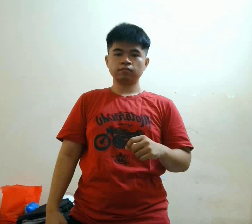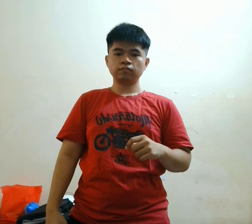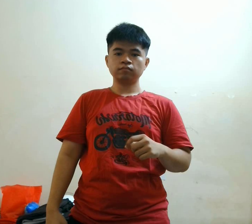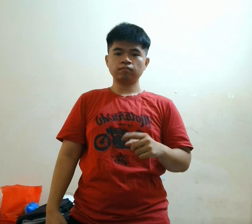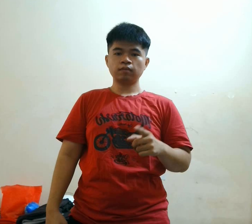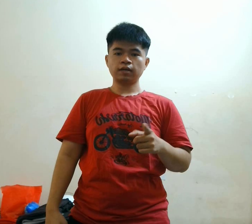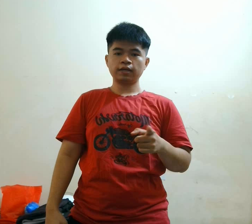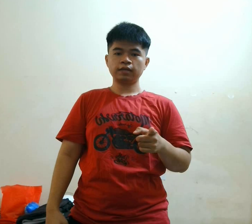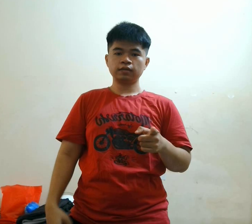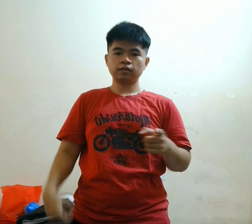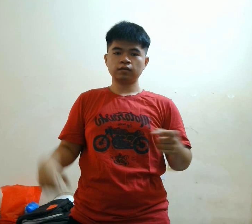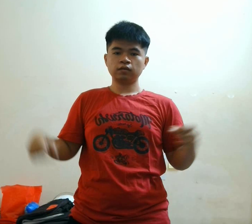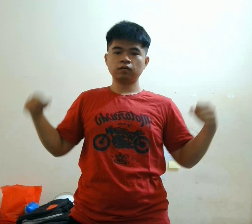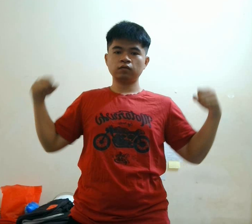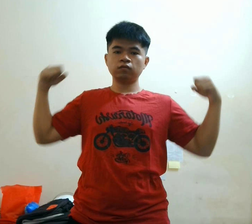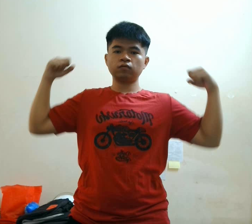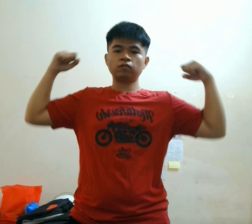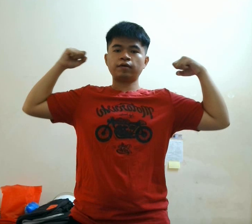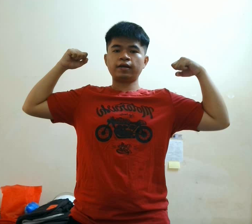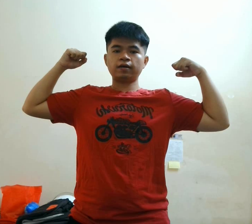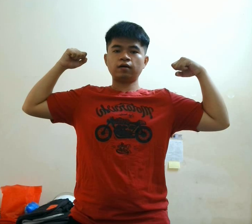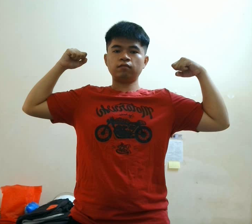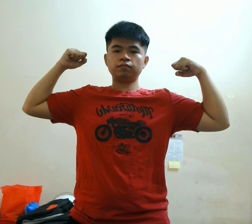ban khoe khong